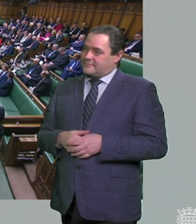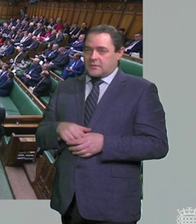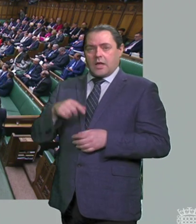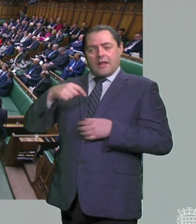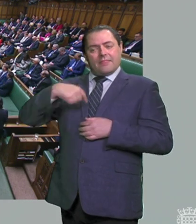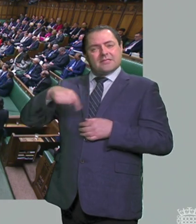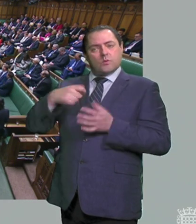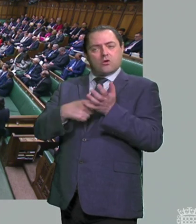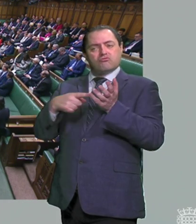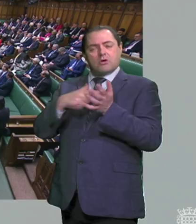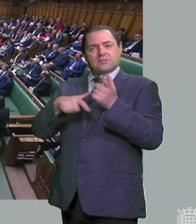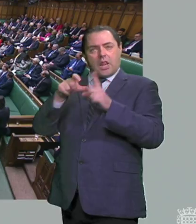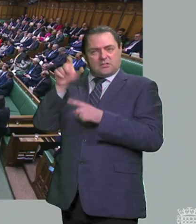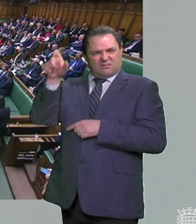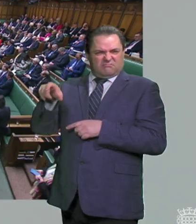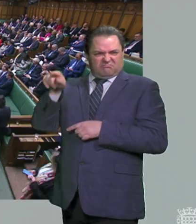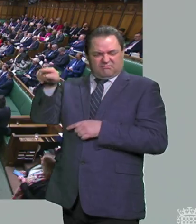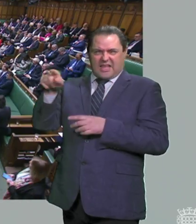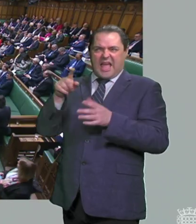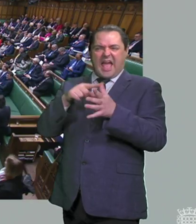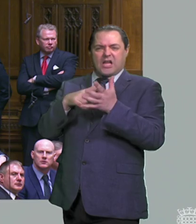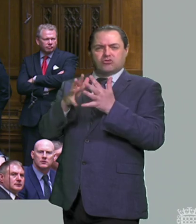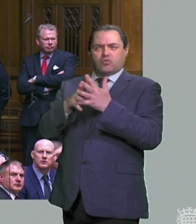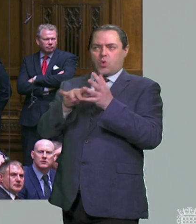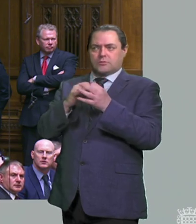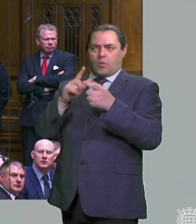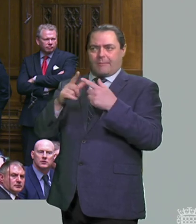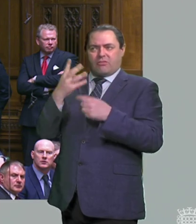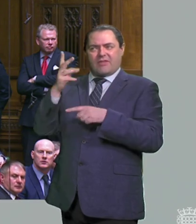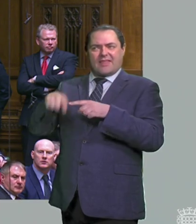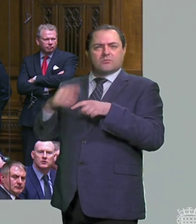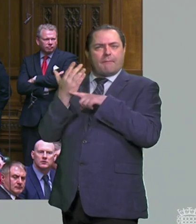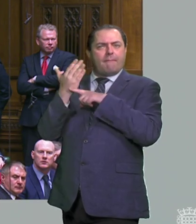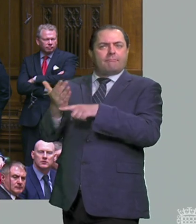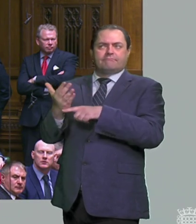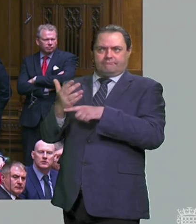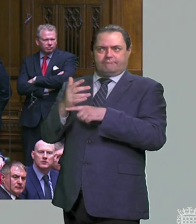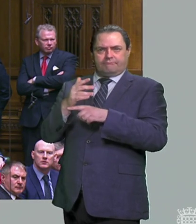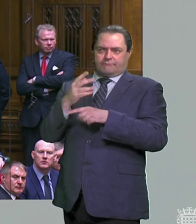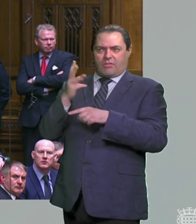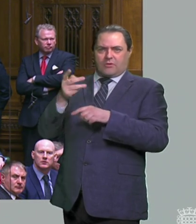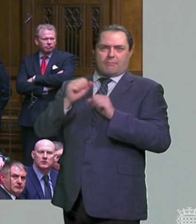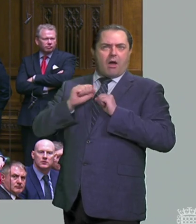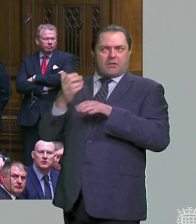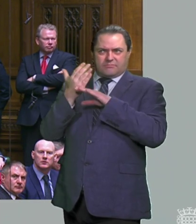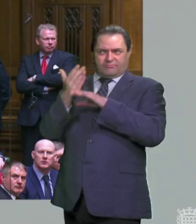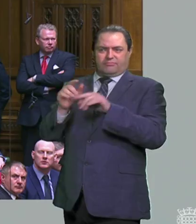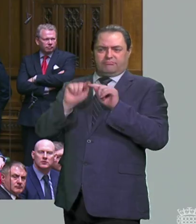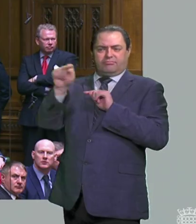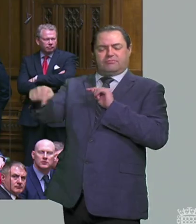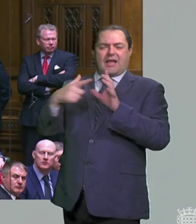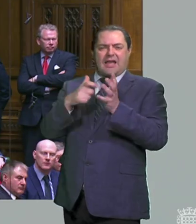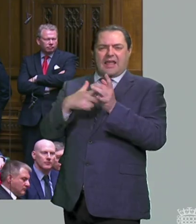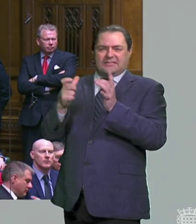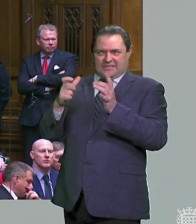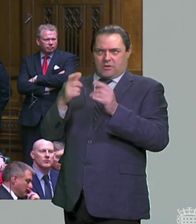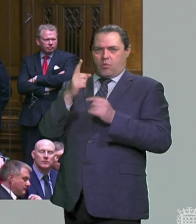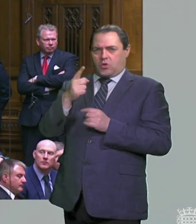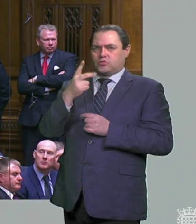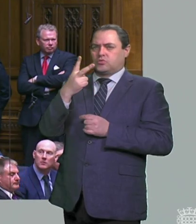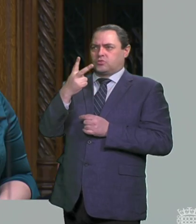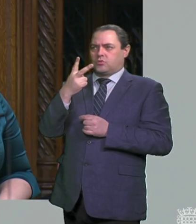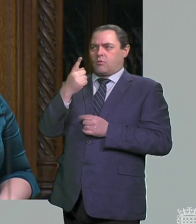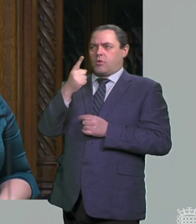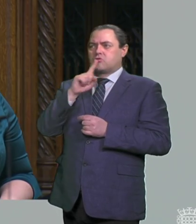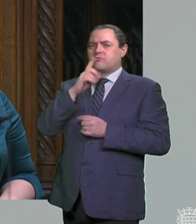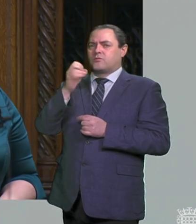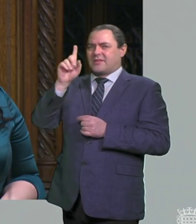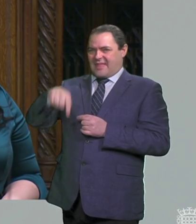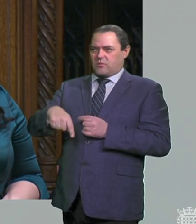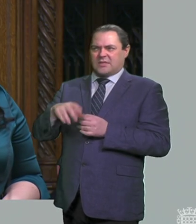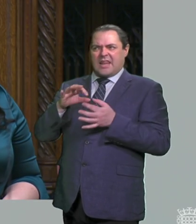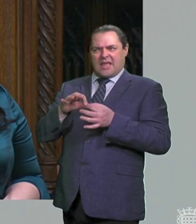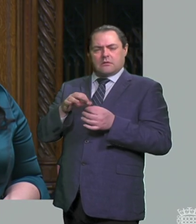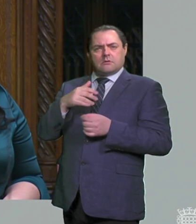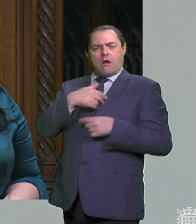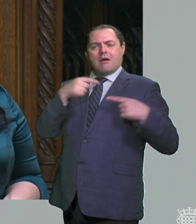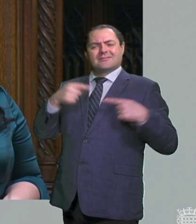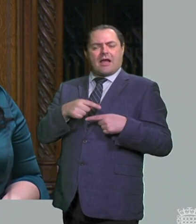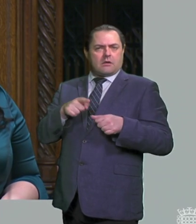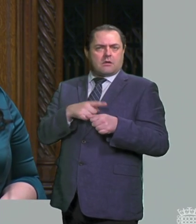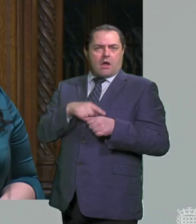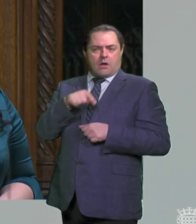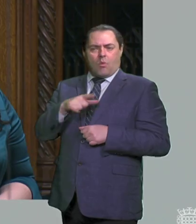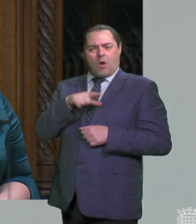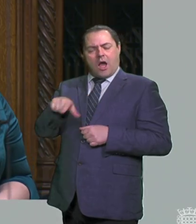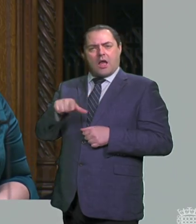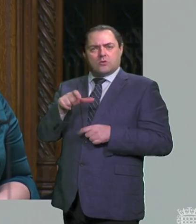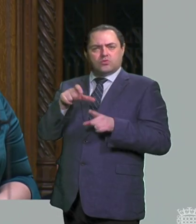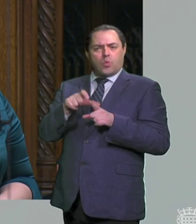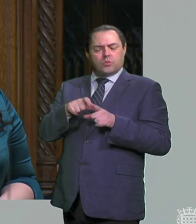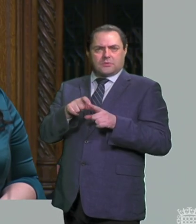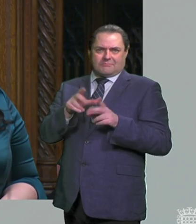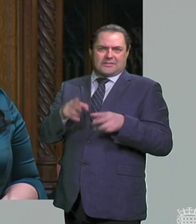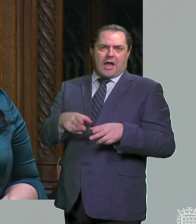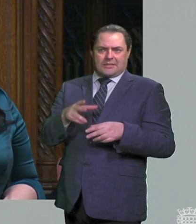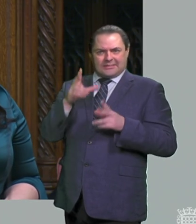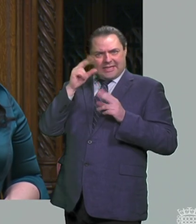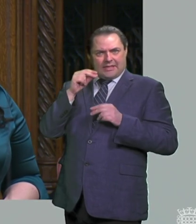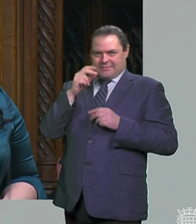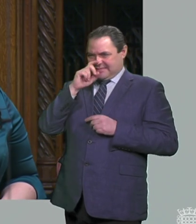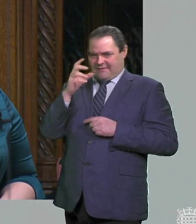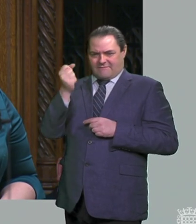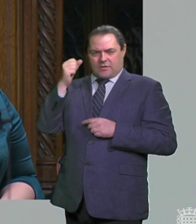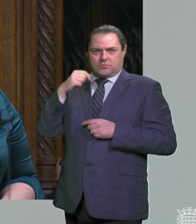This week, Rutlander Andrew Osborne solo-sailed 3,000 miles across the Atlantic ocean, taking 78 days and raising £142,000 for Cardiac Risk in the Young, after his daughter Amy died in her sleep aged 25, being discovered by her sister the next morning.